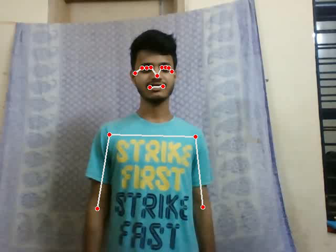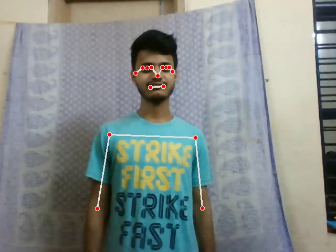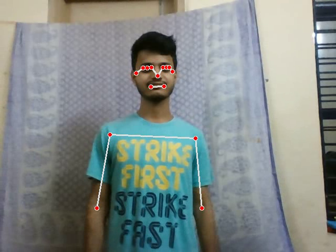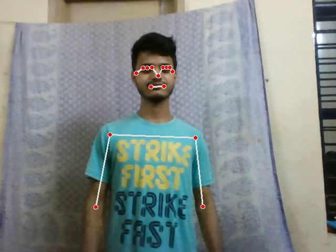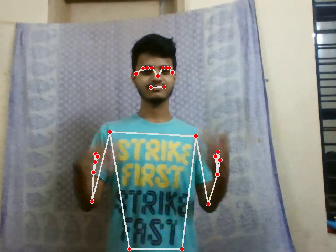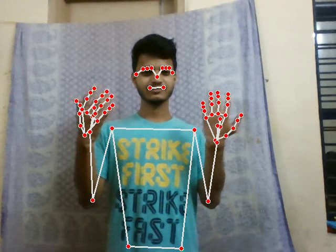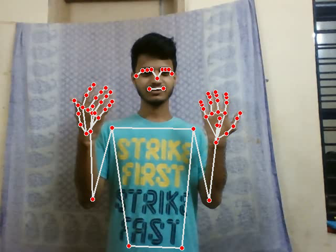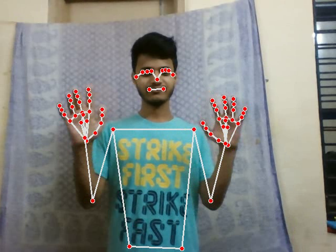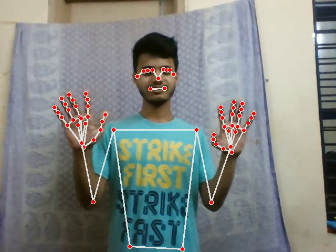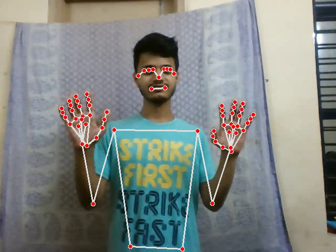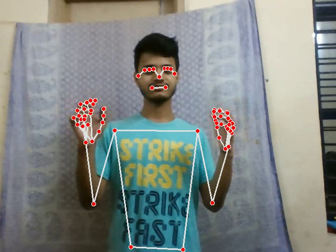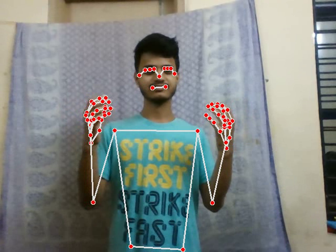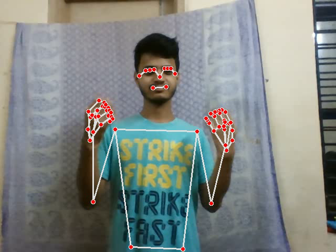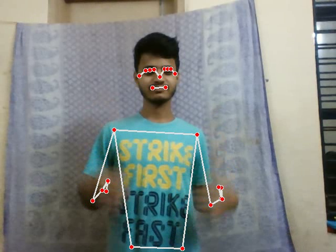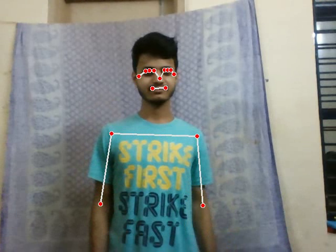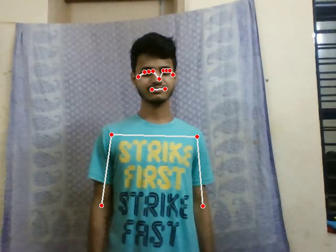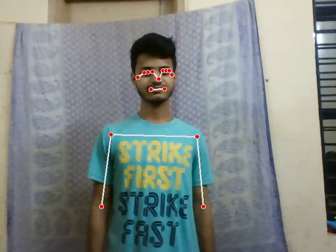do not want